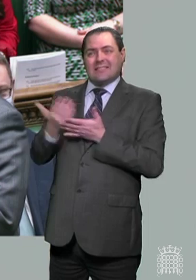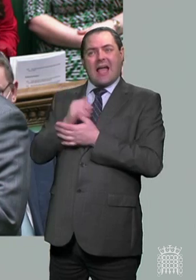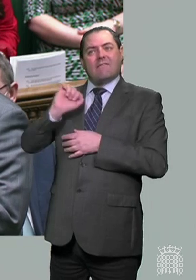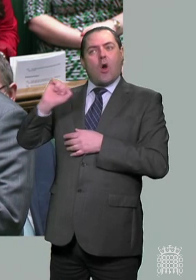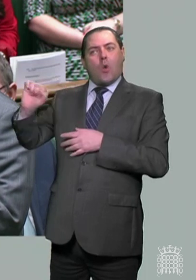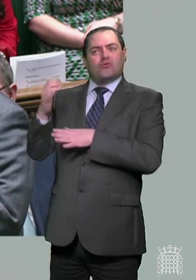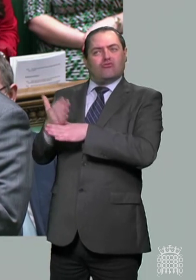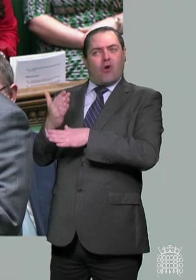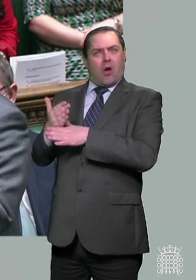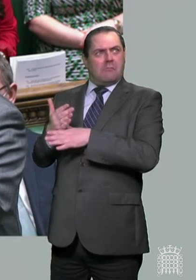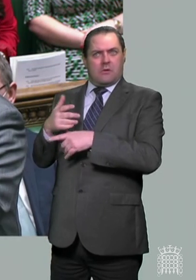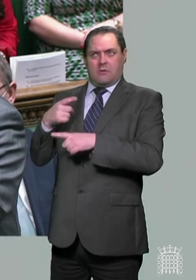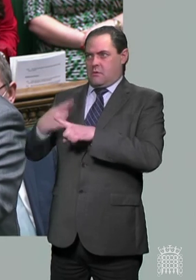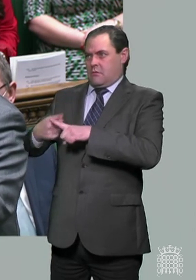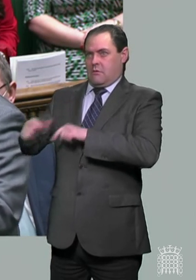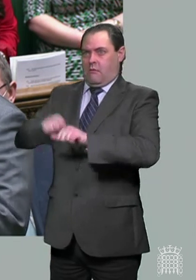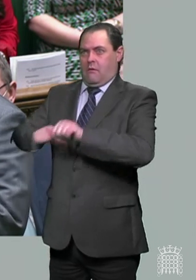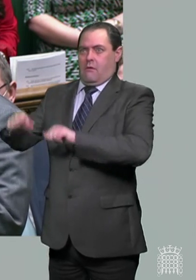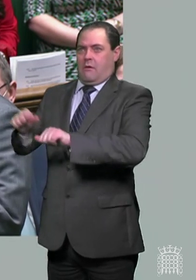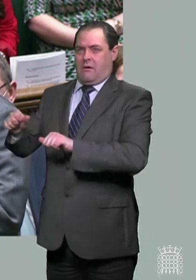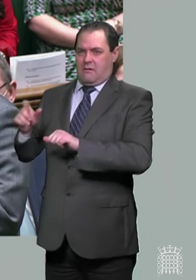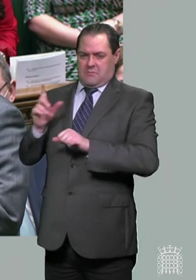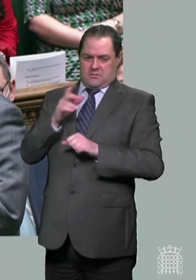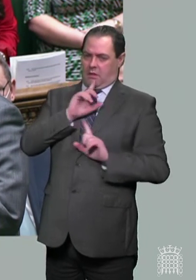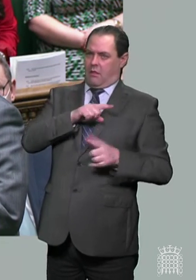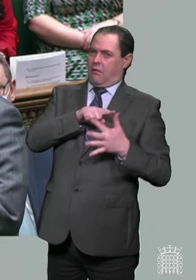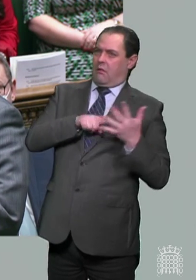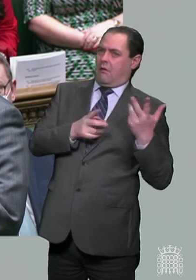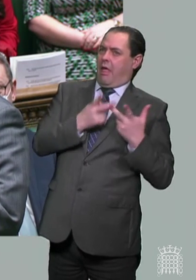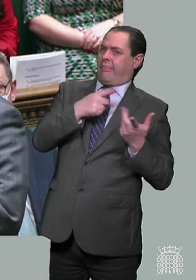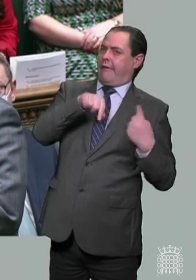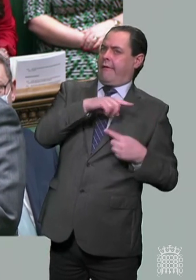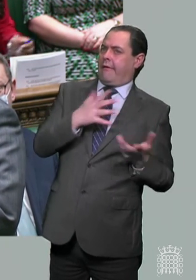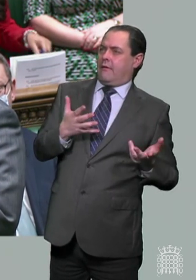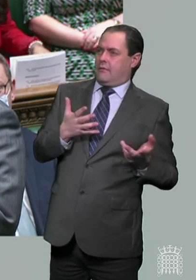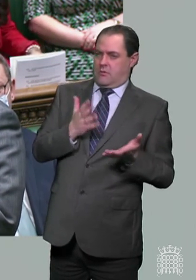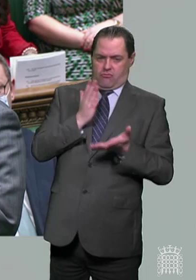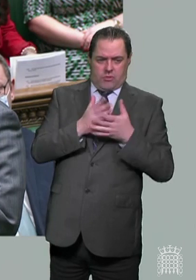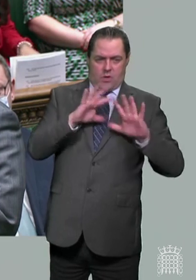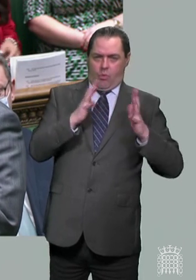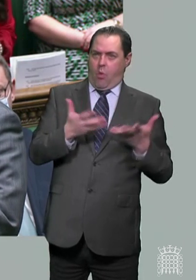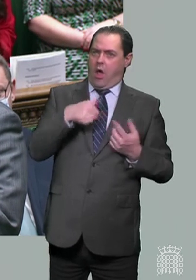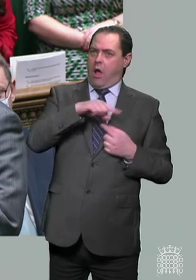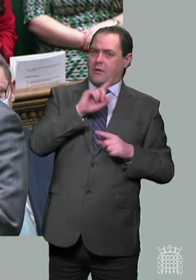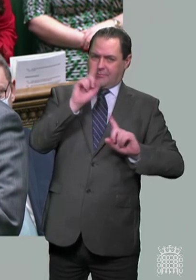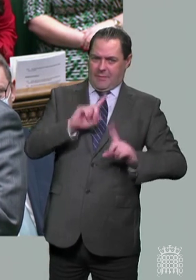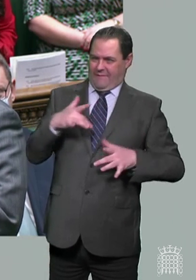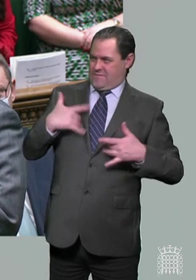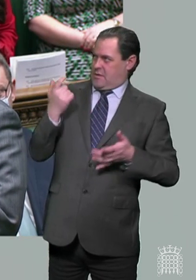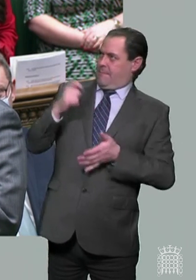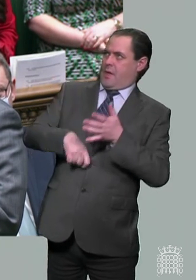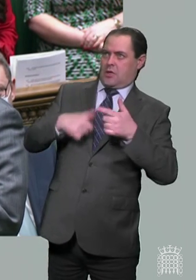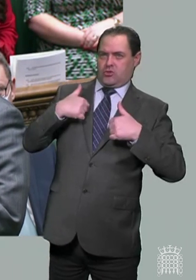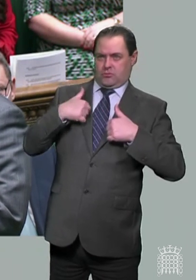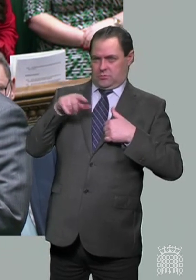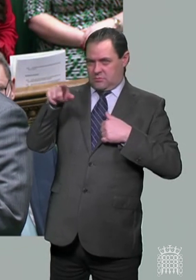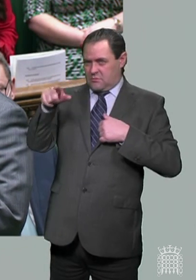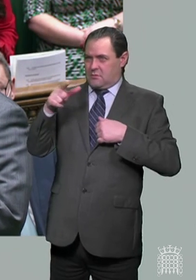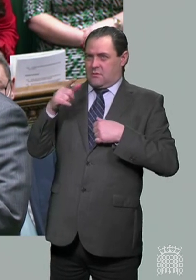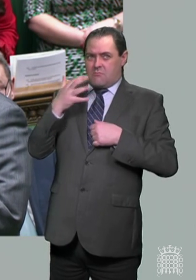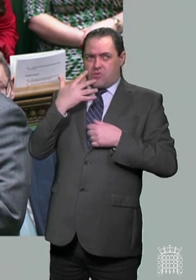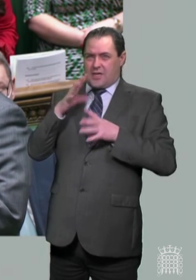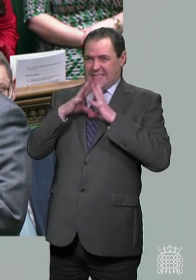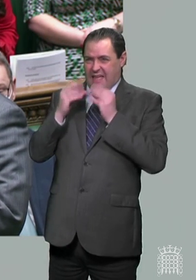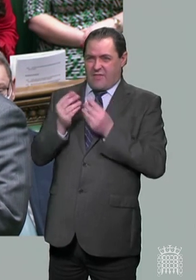But while he has been busy rearranging the deckchairs, in the real world people continue to be punished by the Tory cost of living crisis.